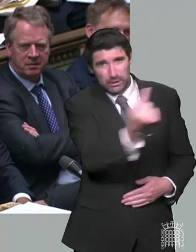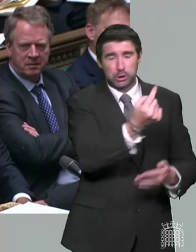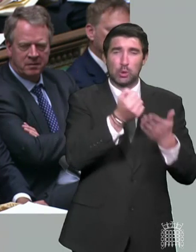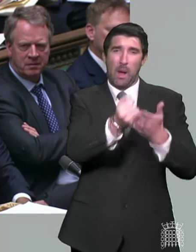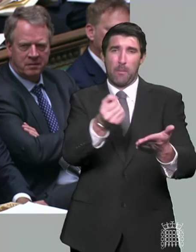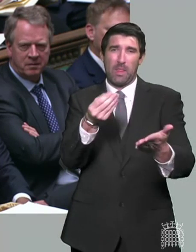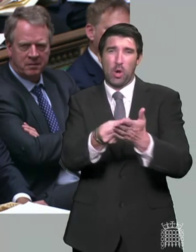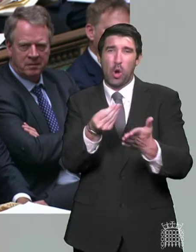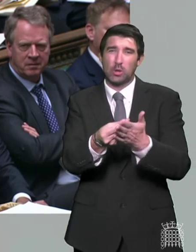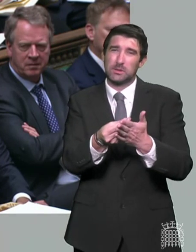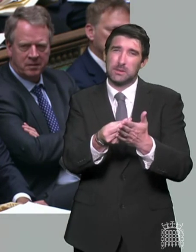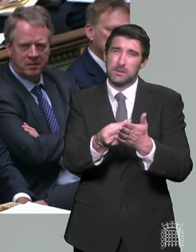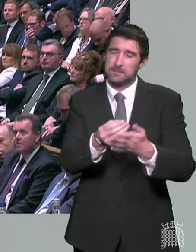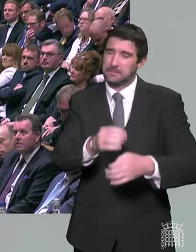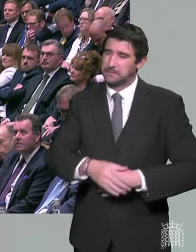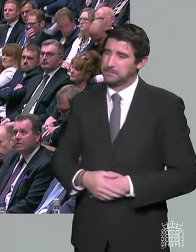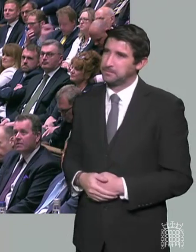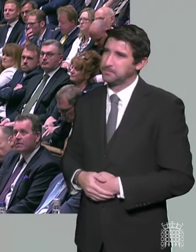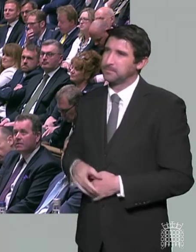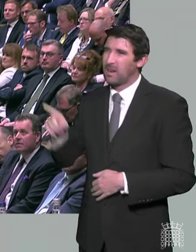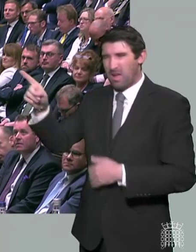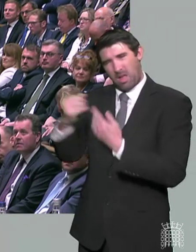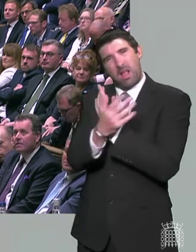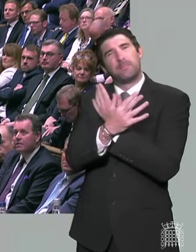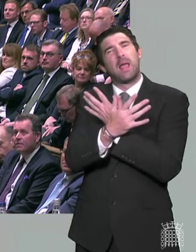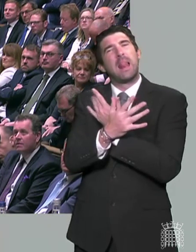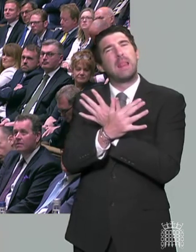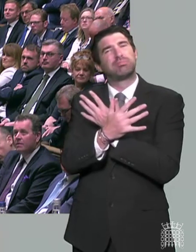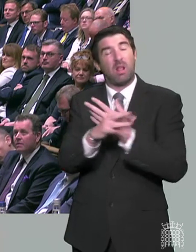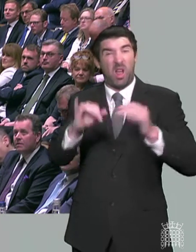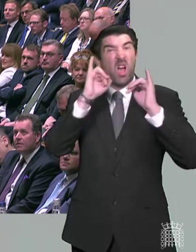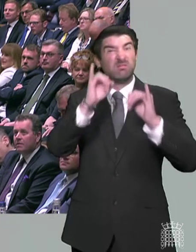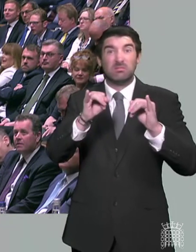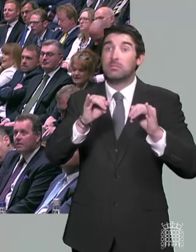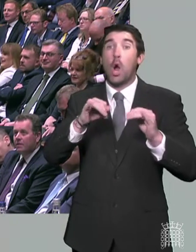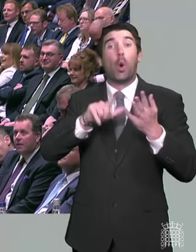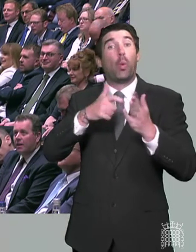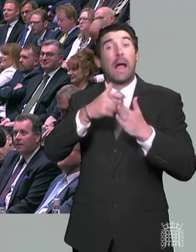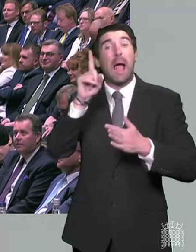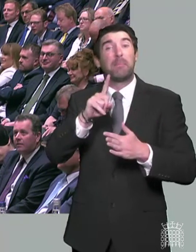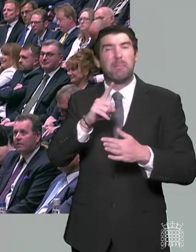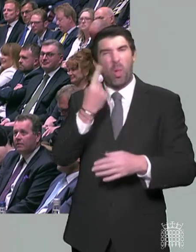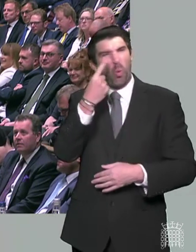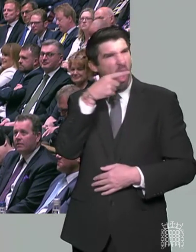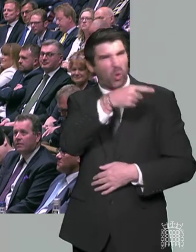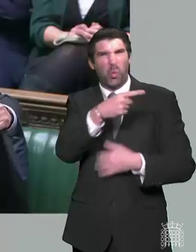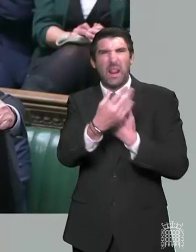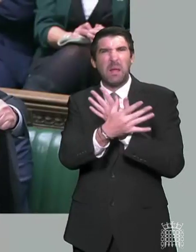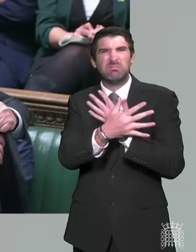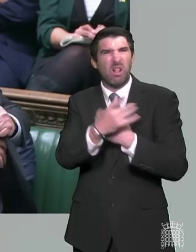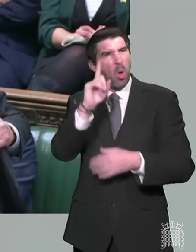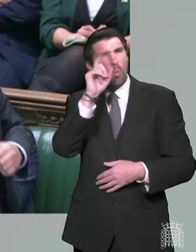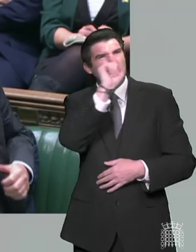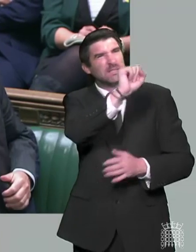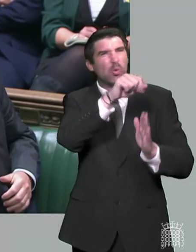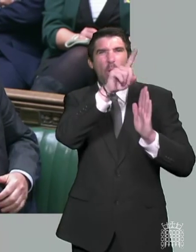The blissful fact about the Liberal Democrats is that people do not actually know what their policies are.